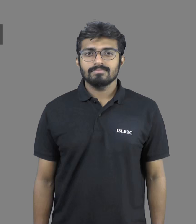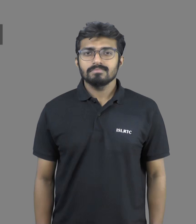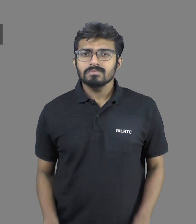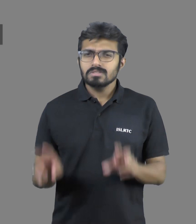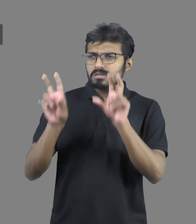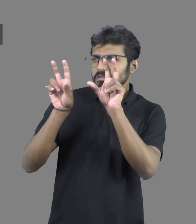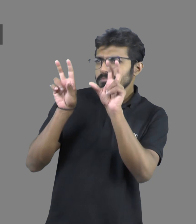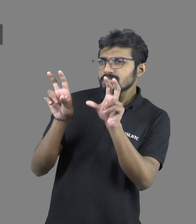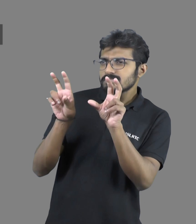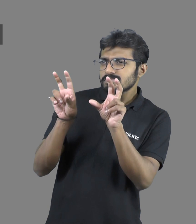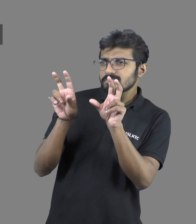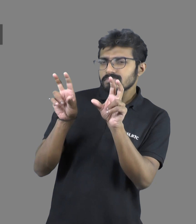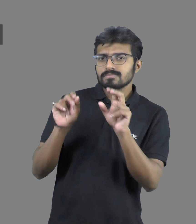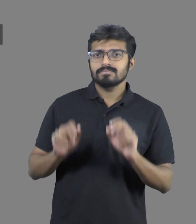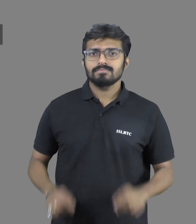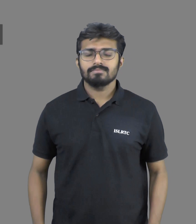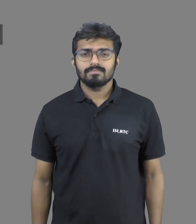Observe Watch